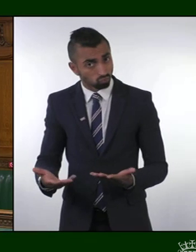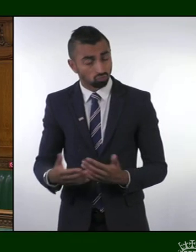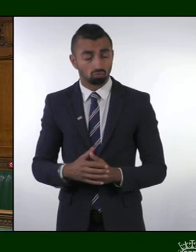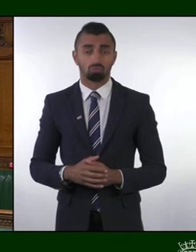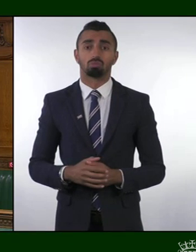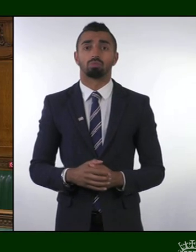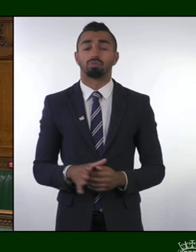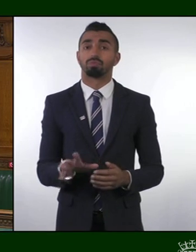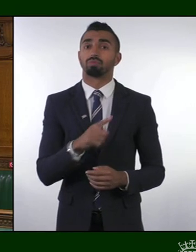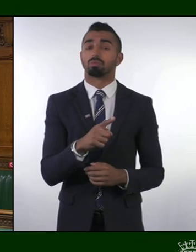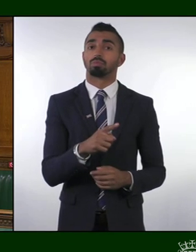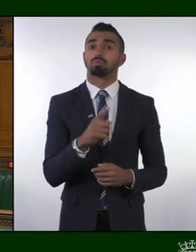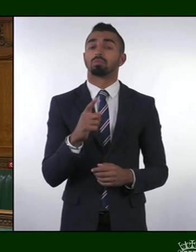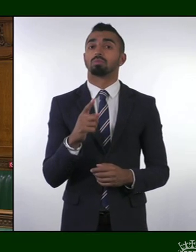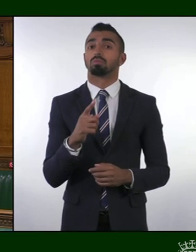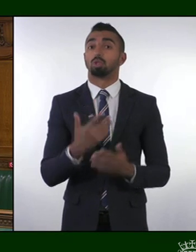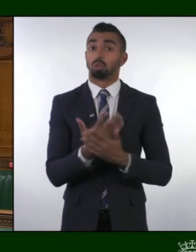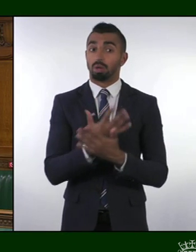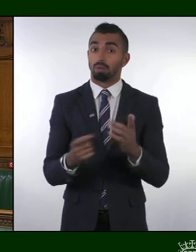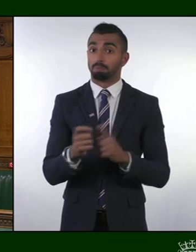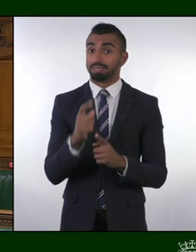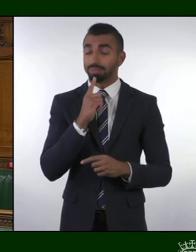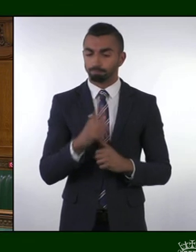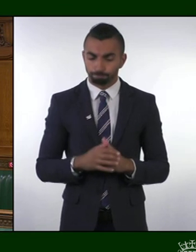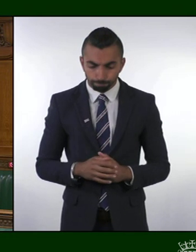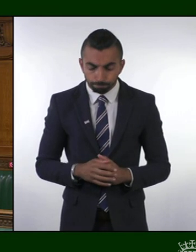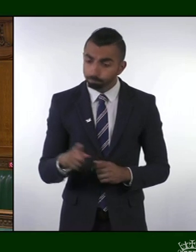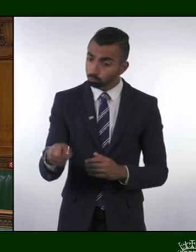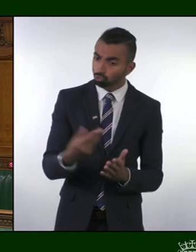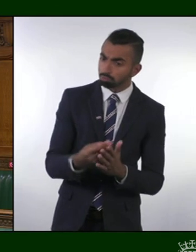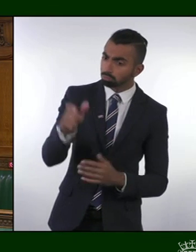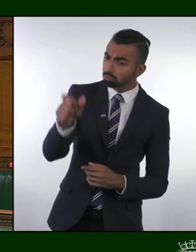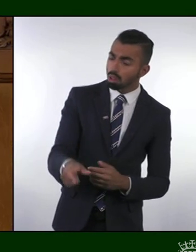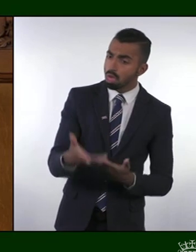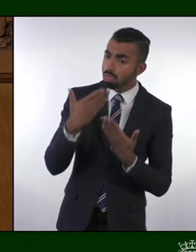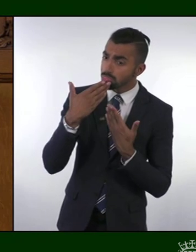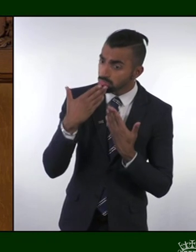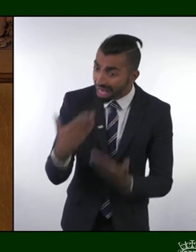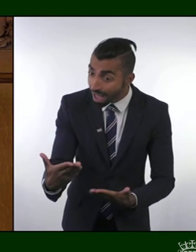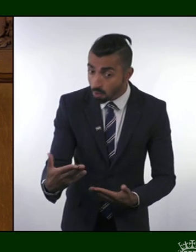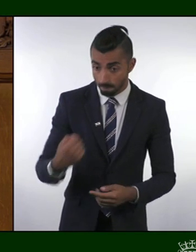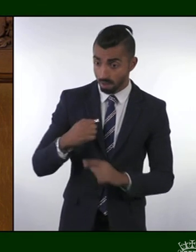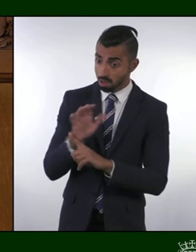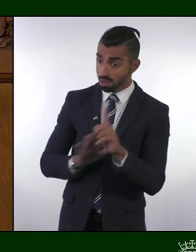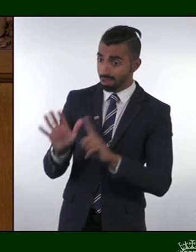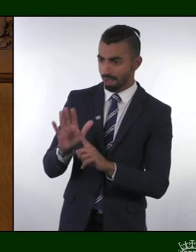On behalf of the many businesses in South Dorset, may I thank my right honourable Friend for the furlough scheme and welcome his statement today?